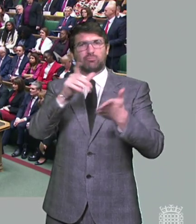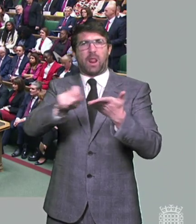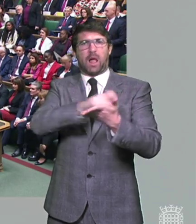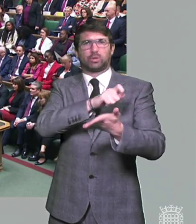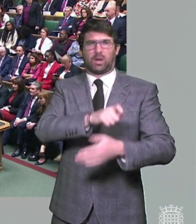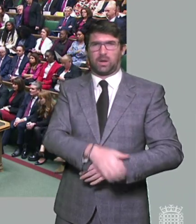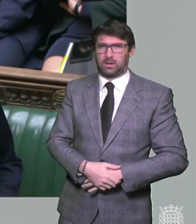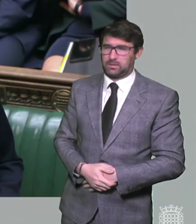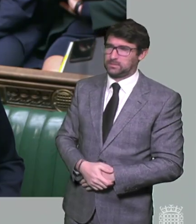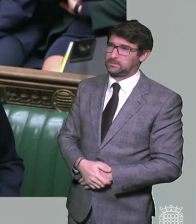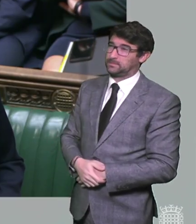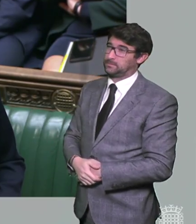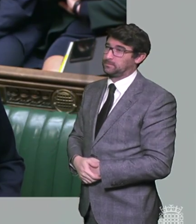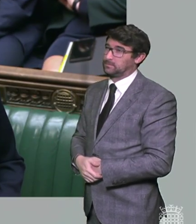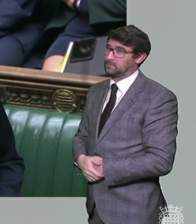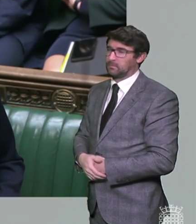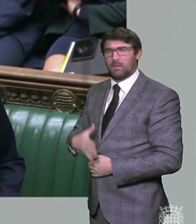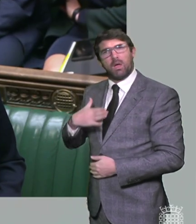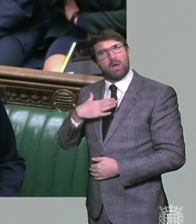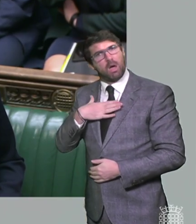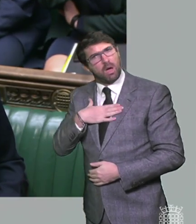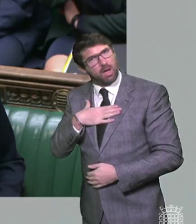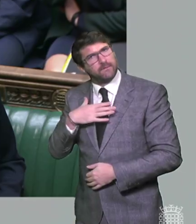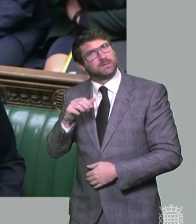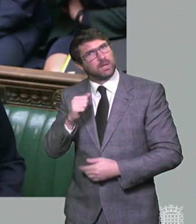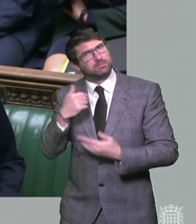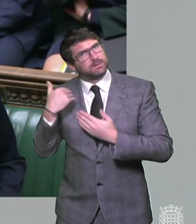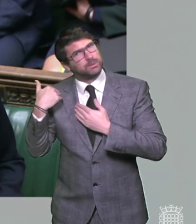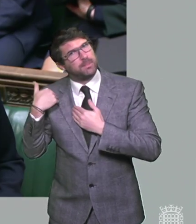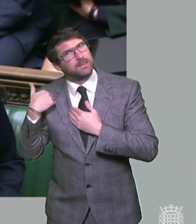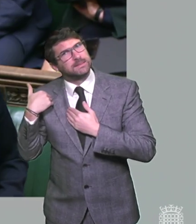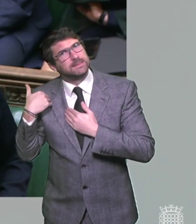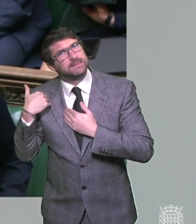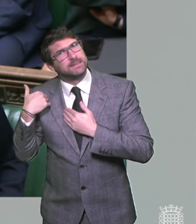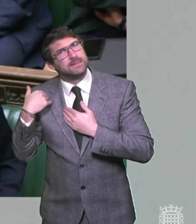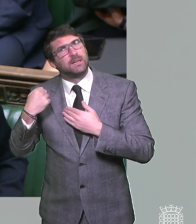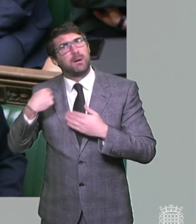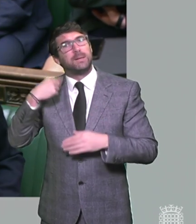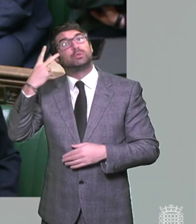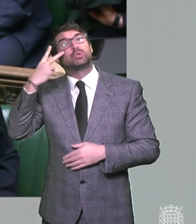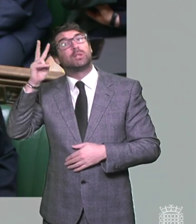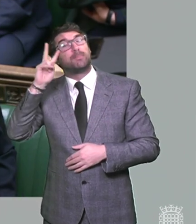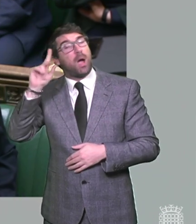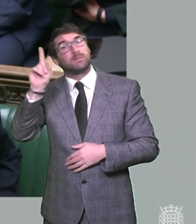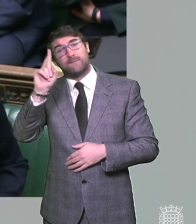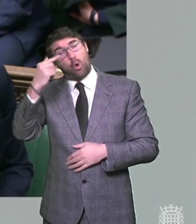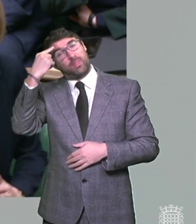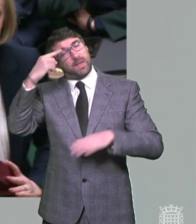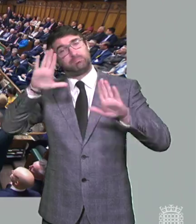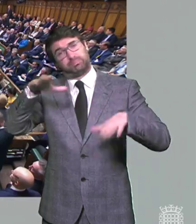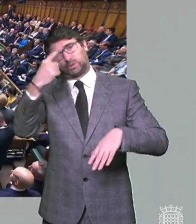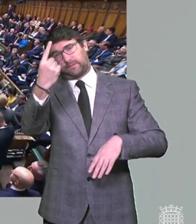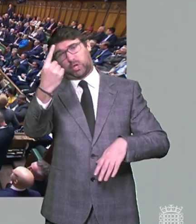I have taken responsibility and I have made the right decision in the interest of the country’s economic stability.